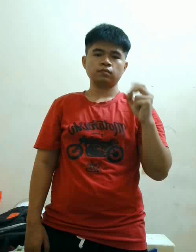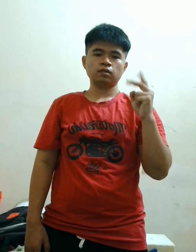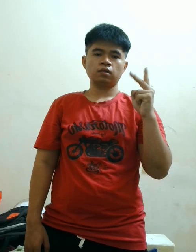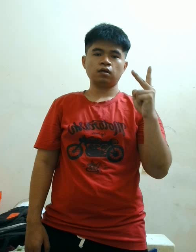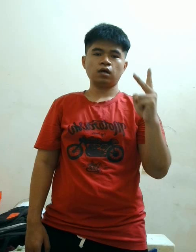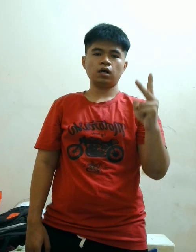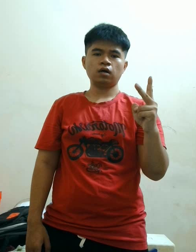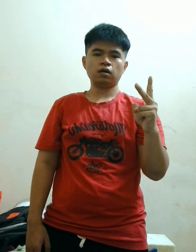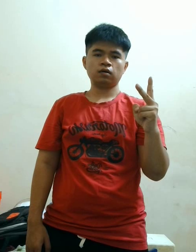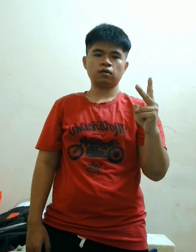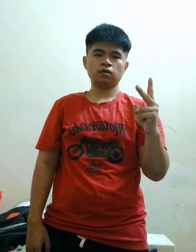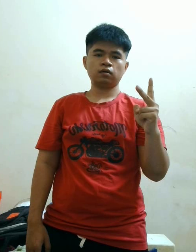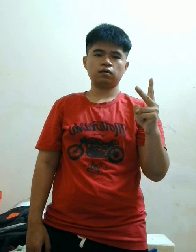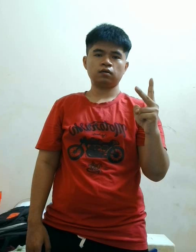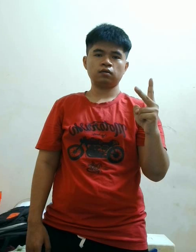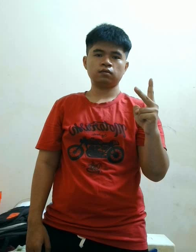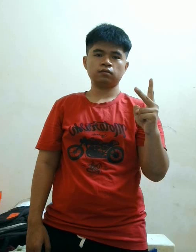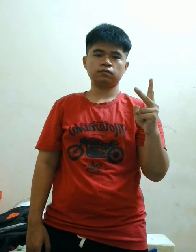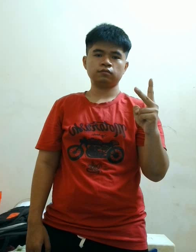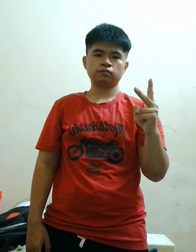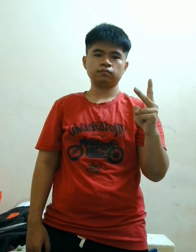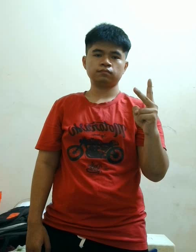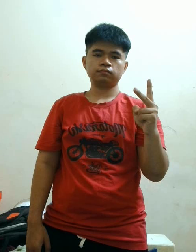h